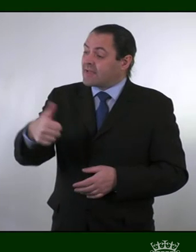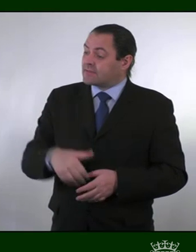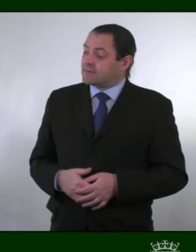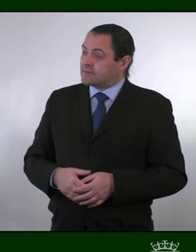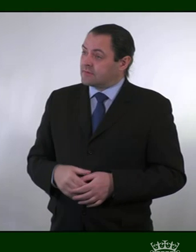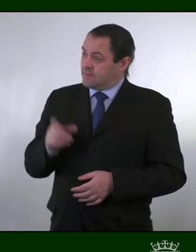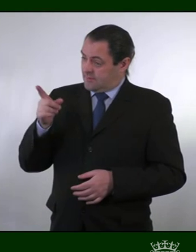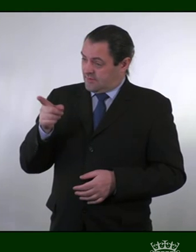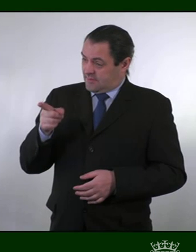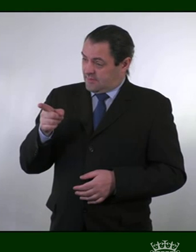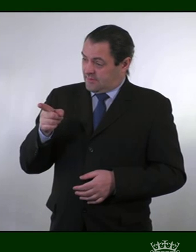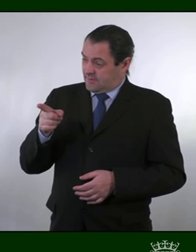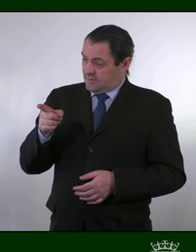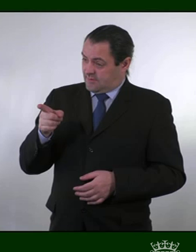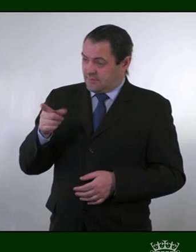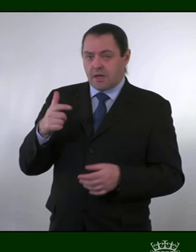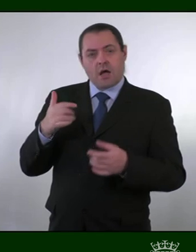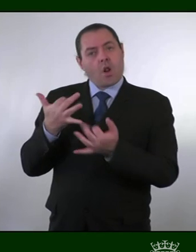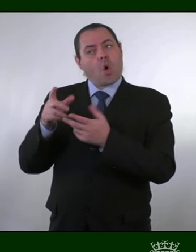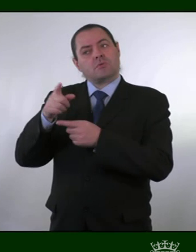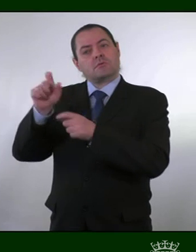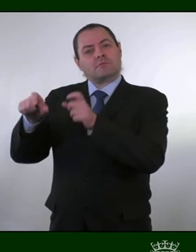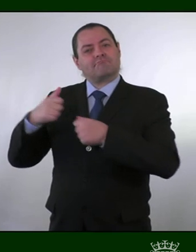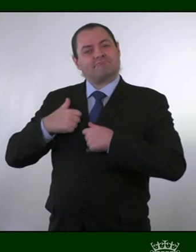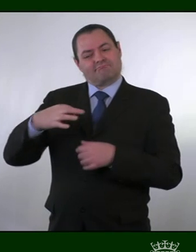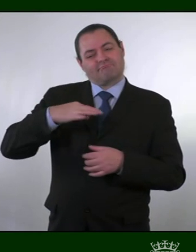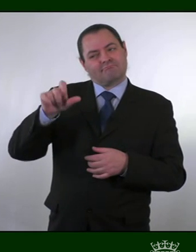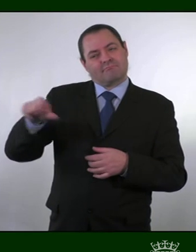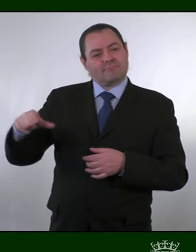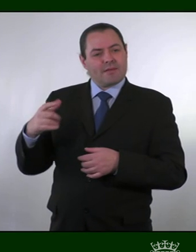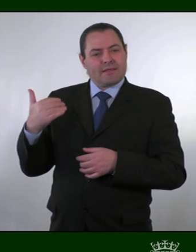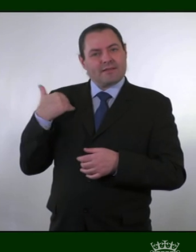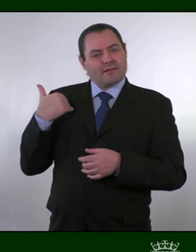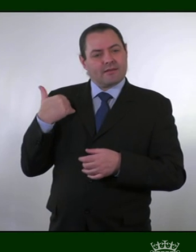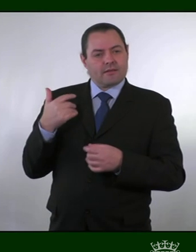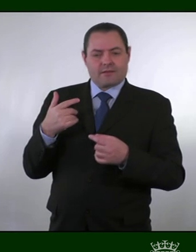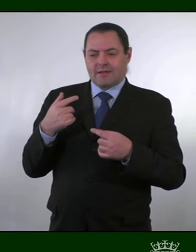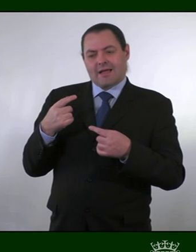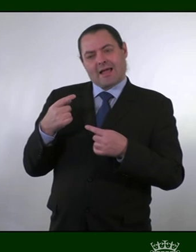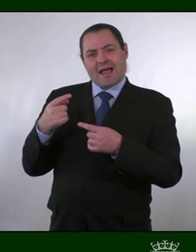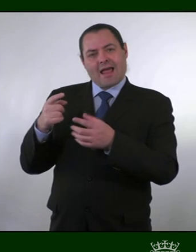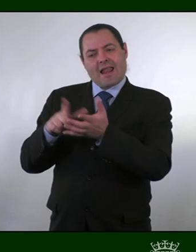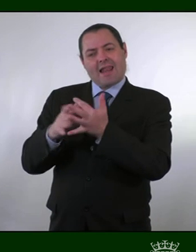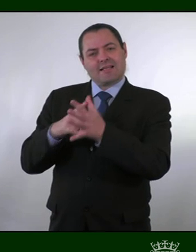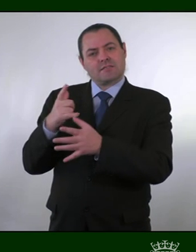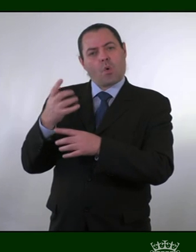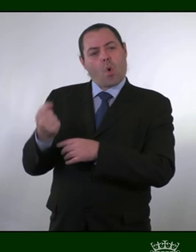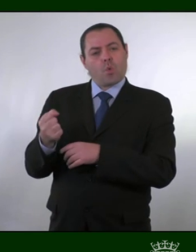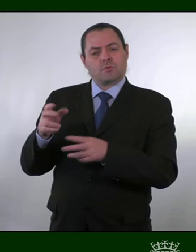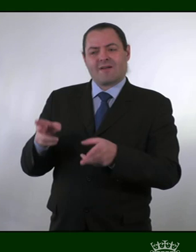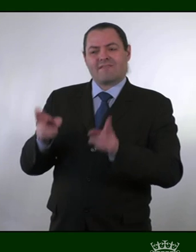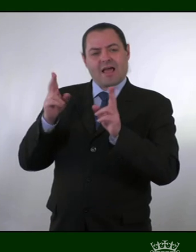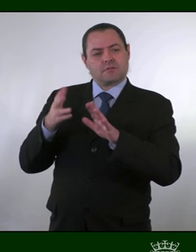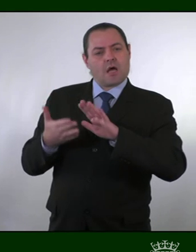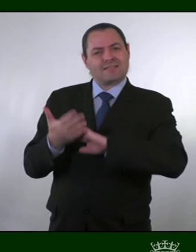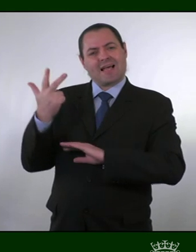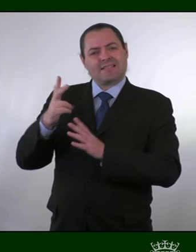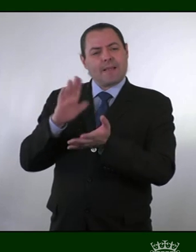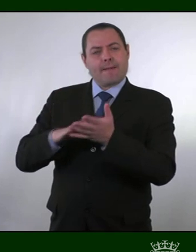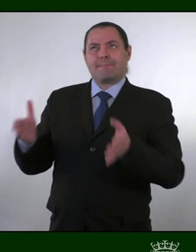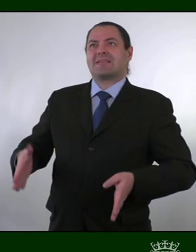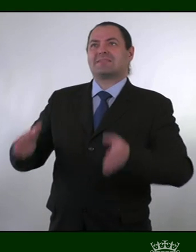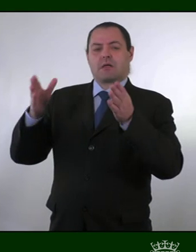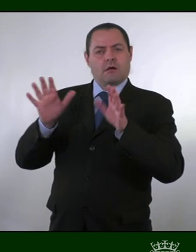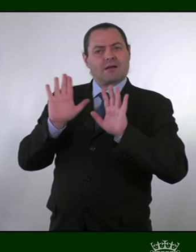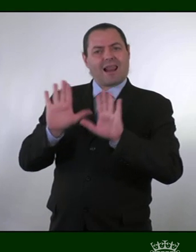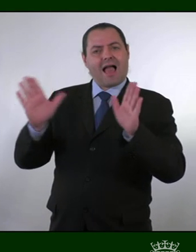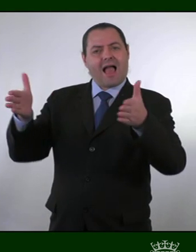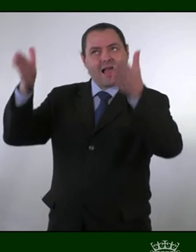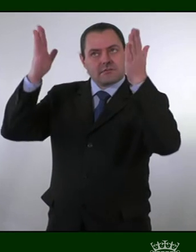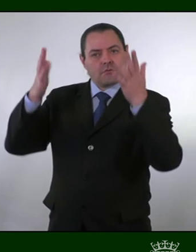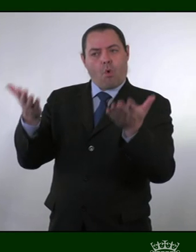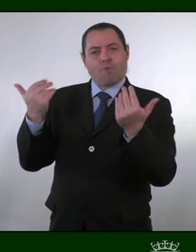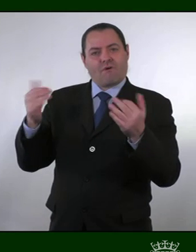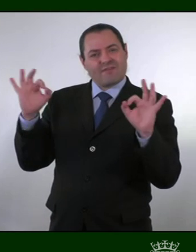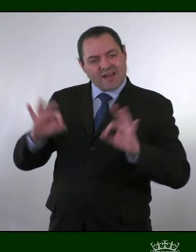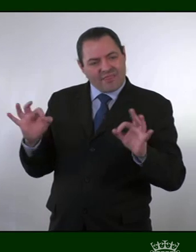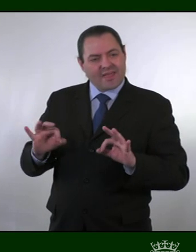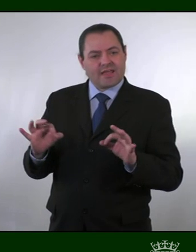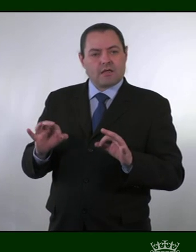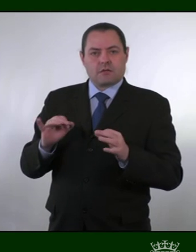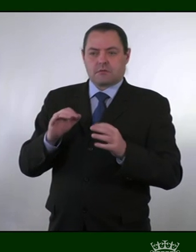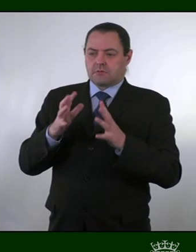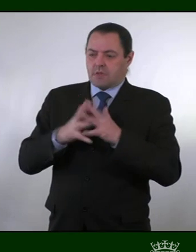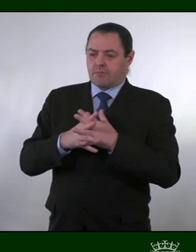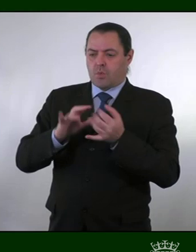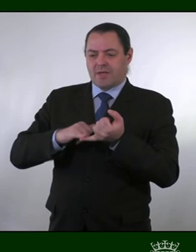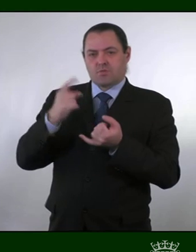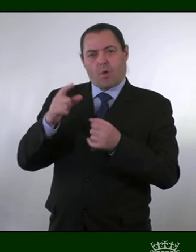I have been contacted by many constituents who are owners of leasehold flats in buildings under 18 metres in height that are covered in cladding, and the freeholder has not replaced that cladding or produced an EWS1 form.